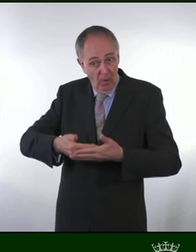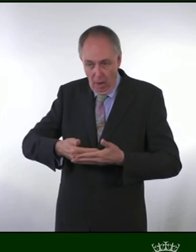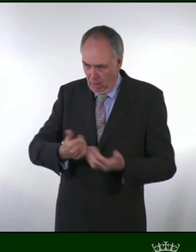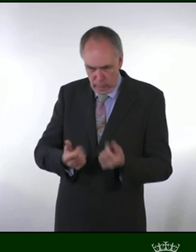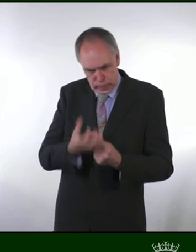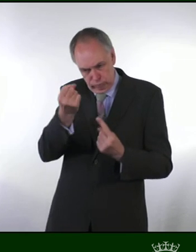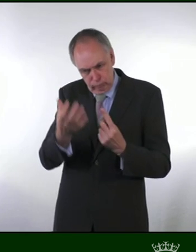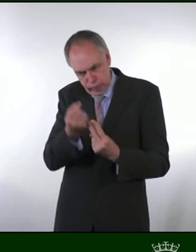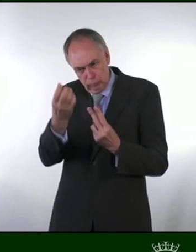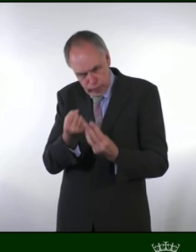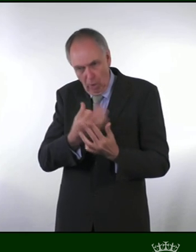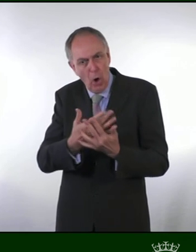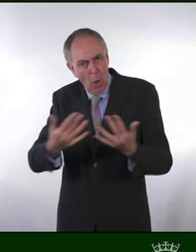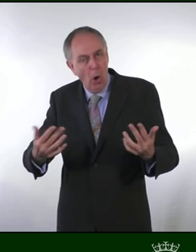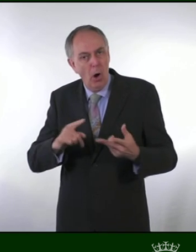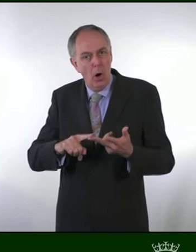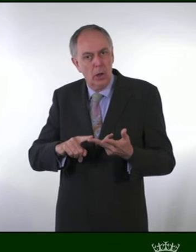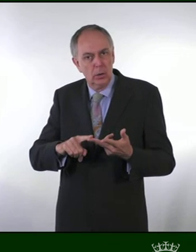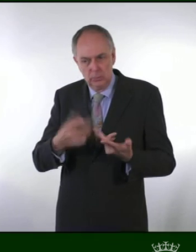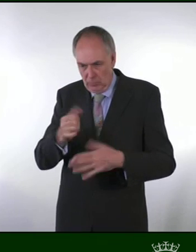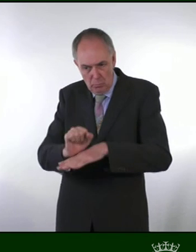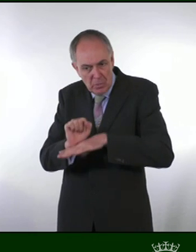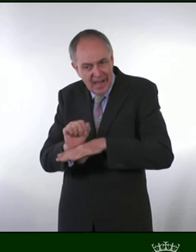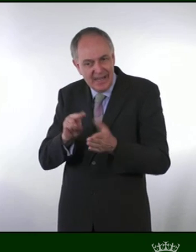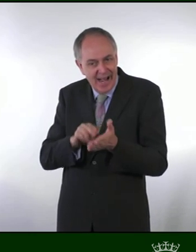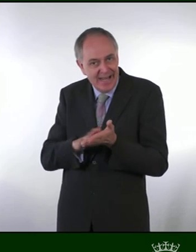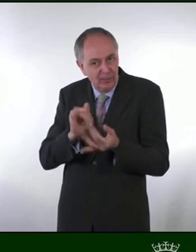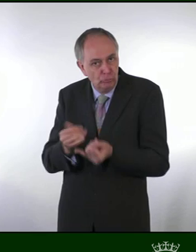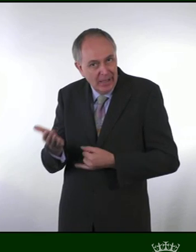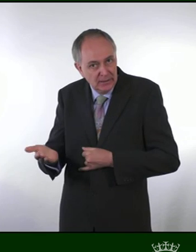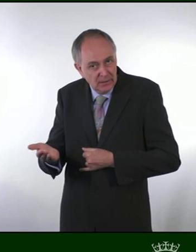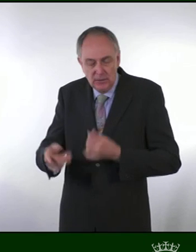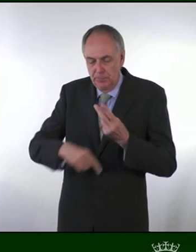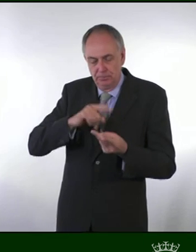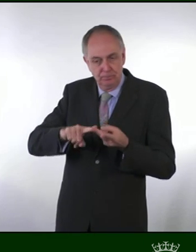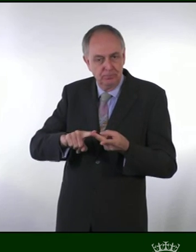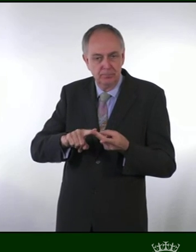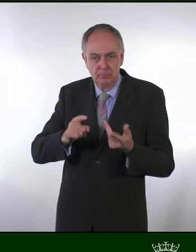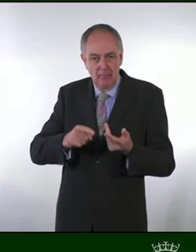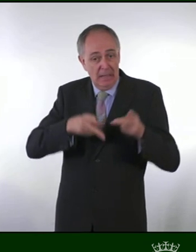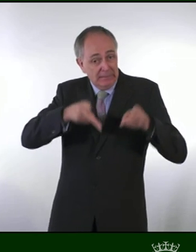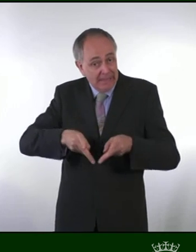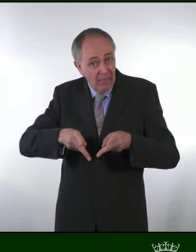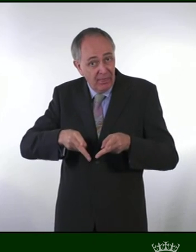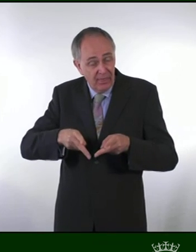We have protected the NHS. We have driven down the death rate.